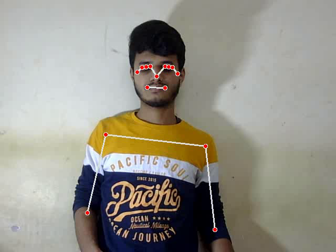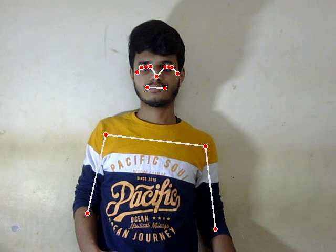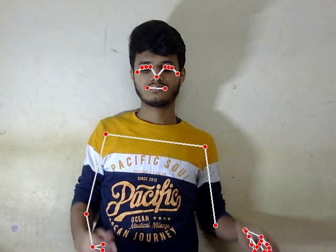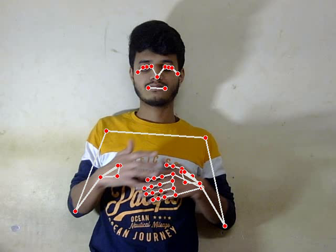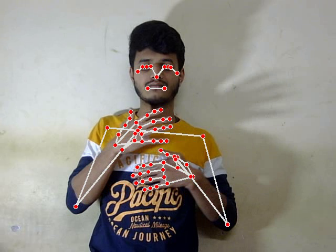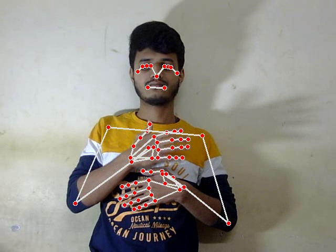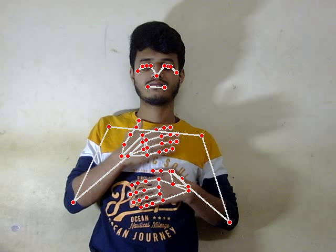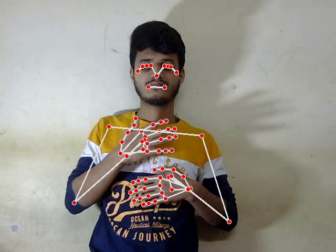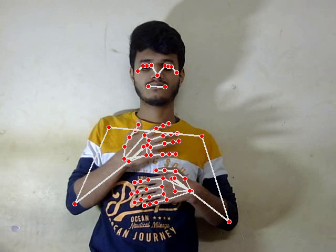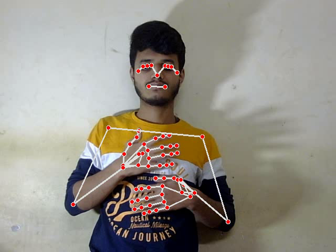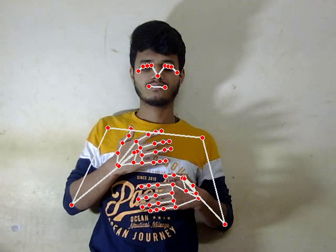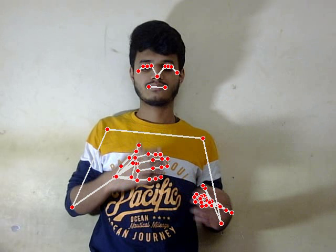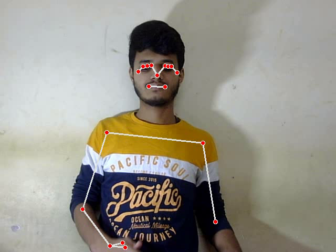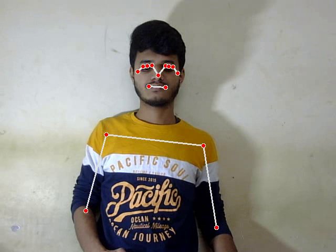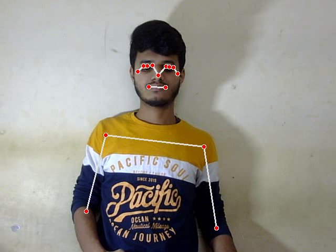happy